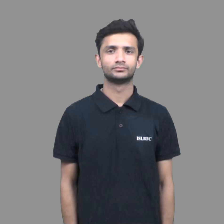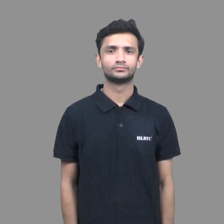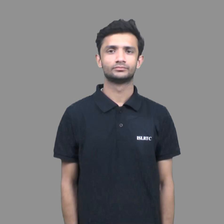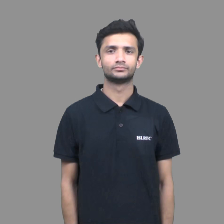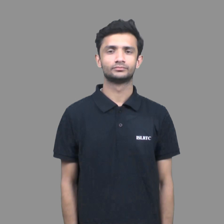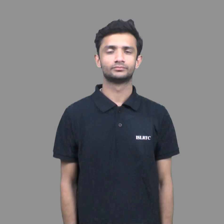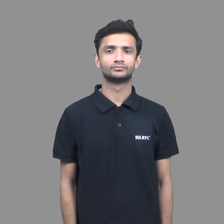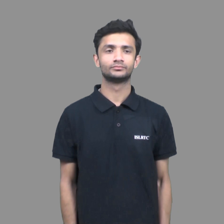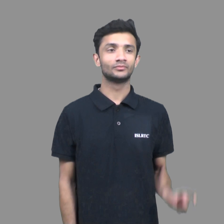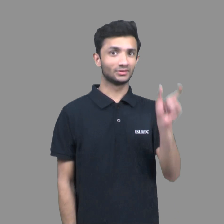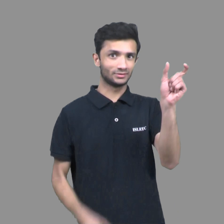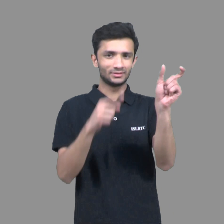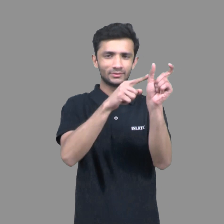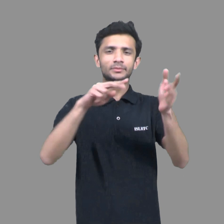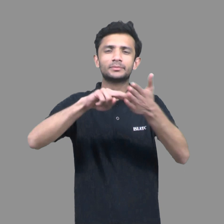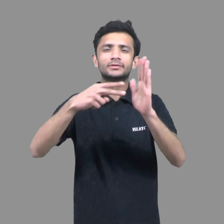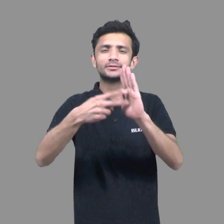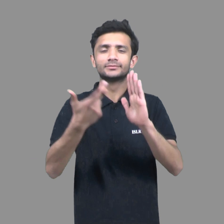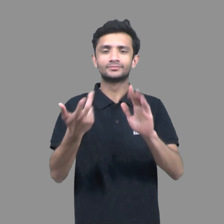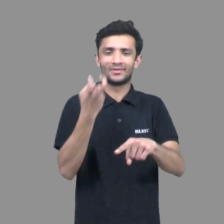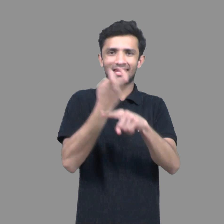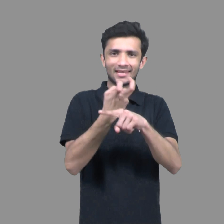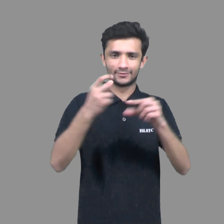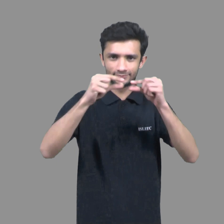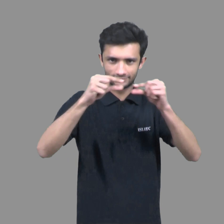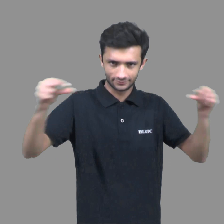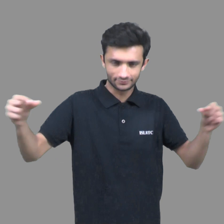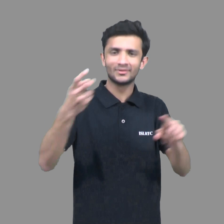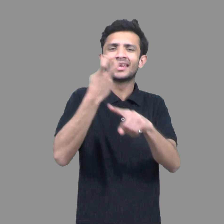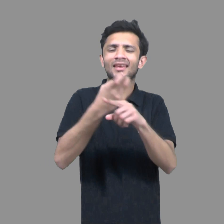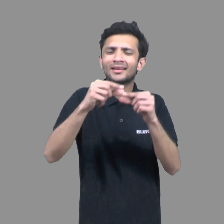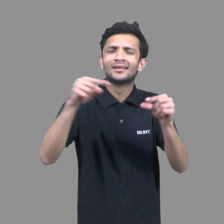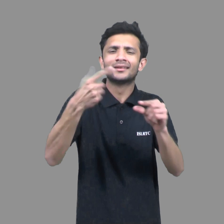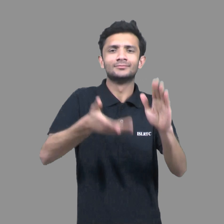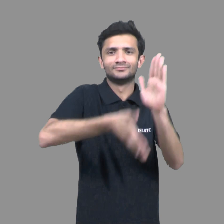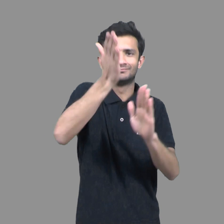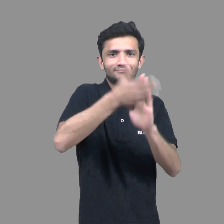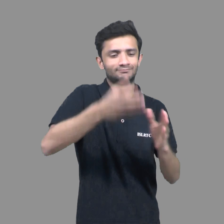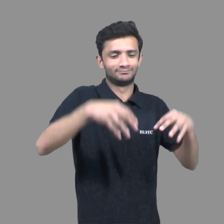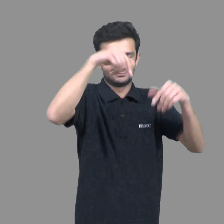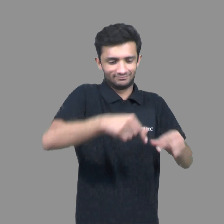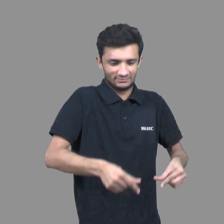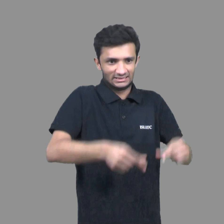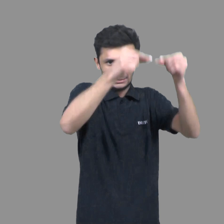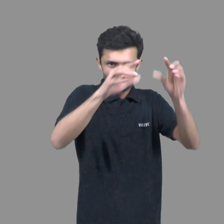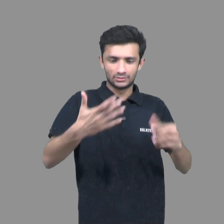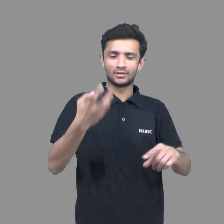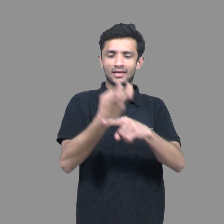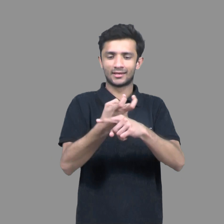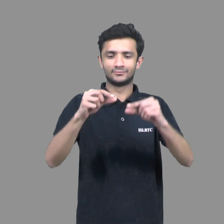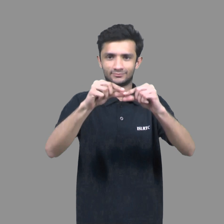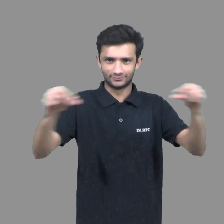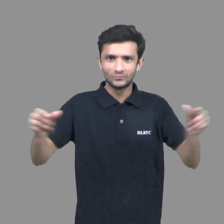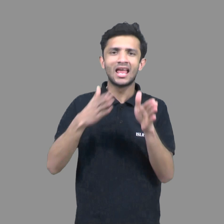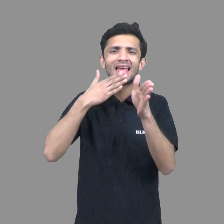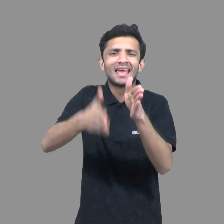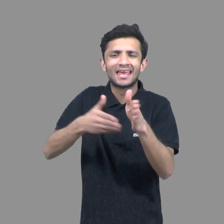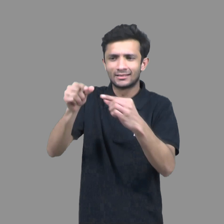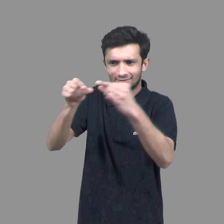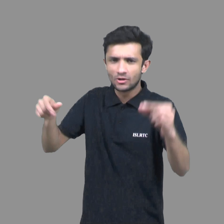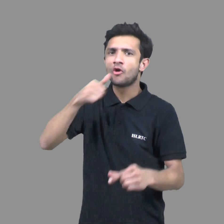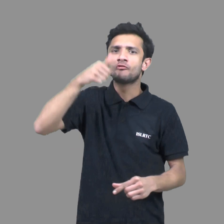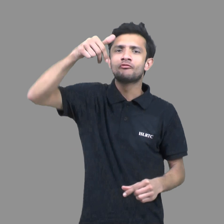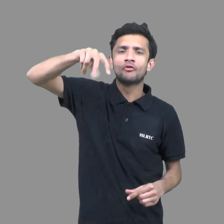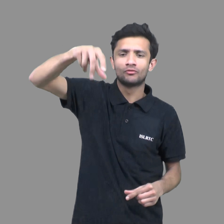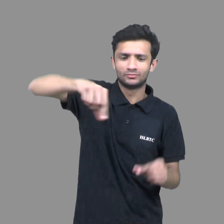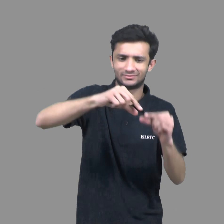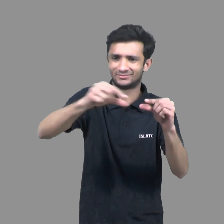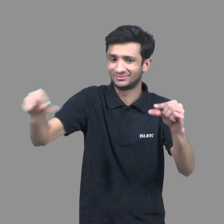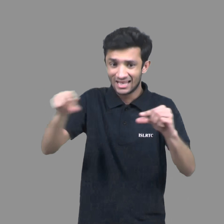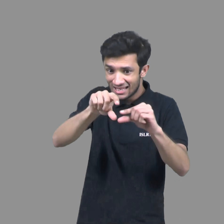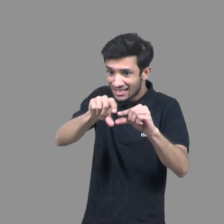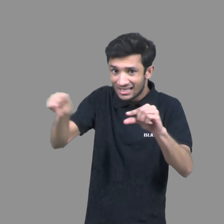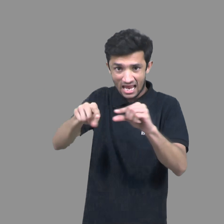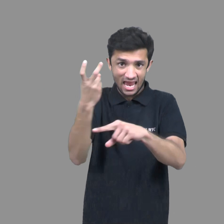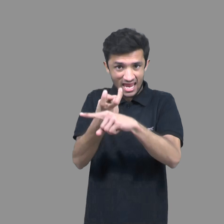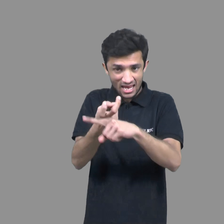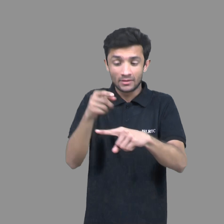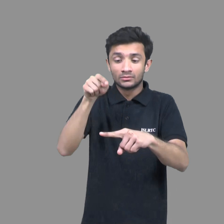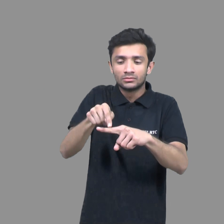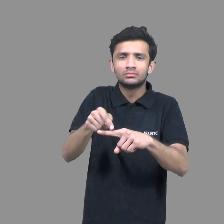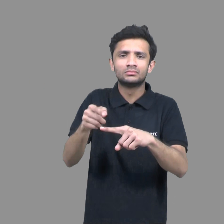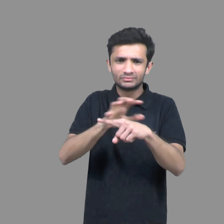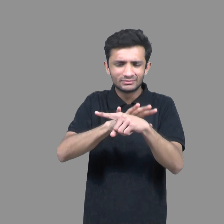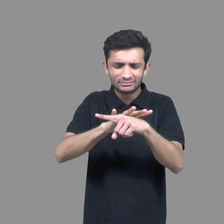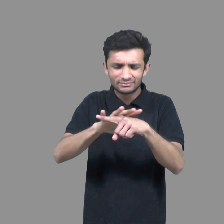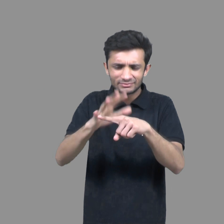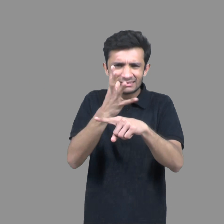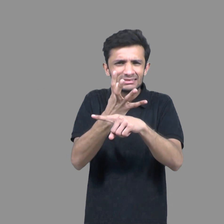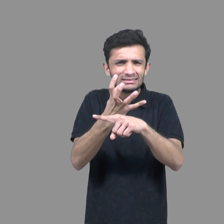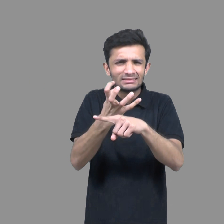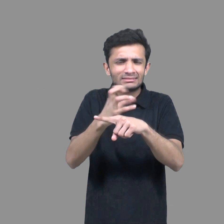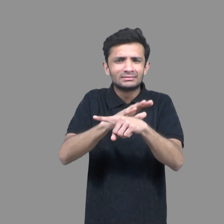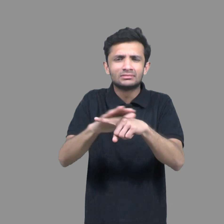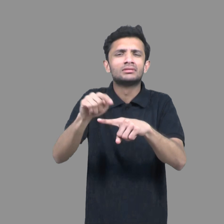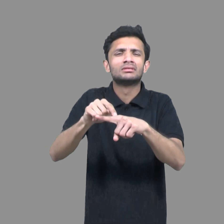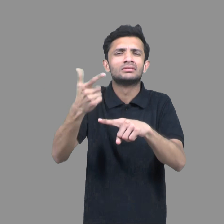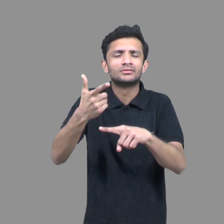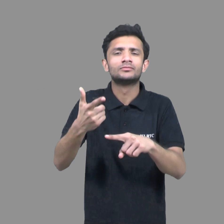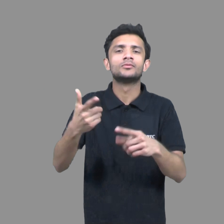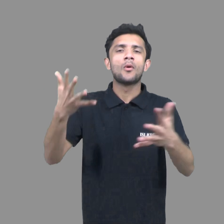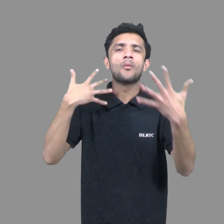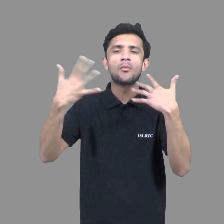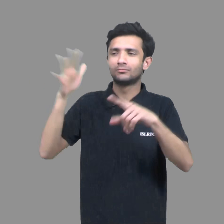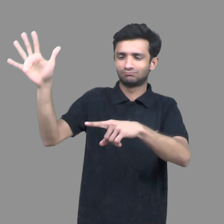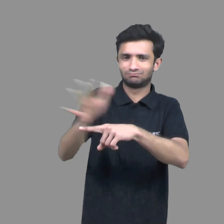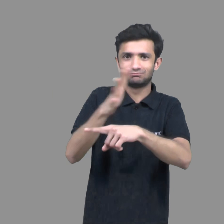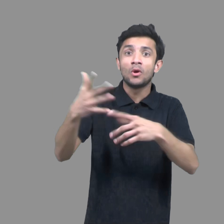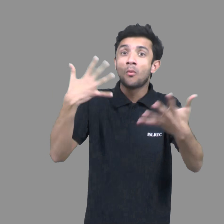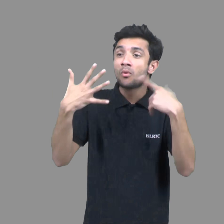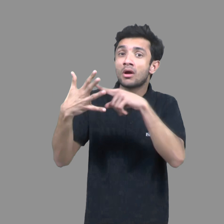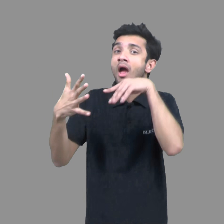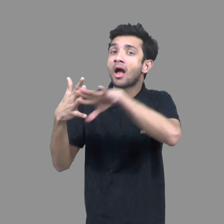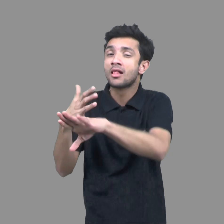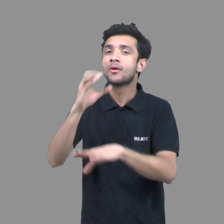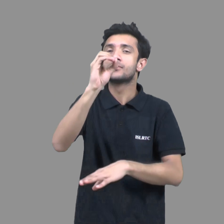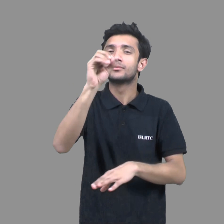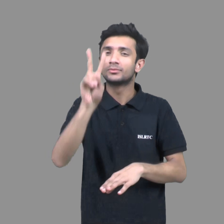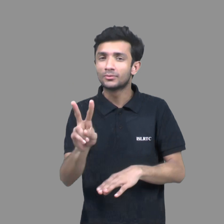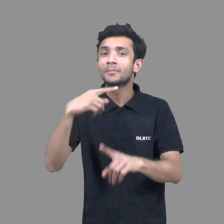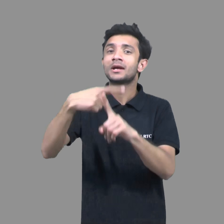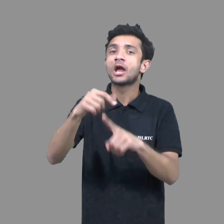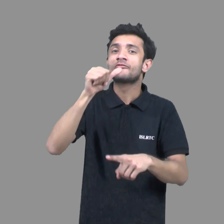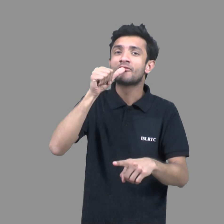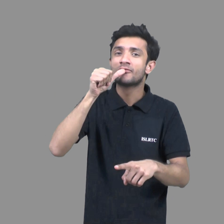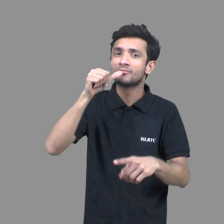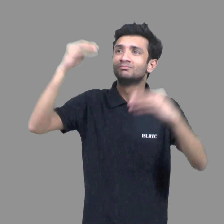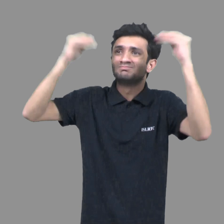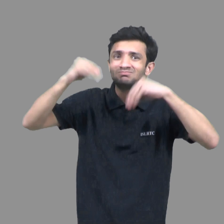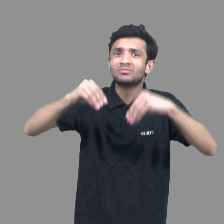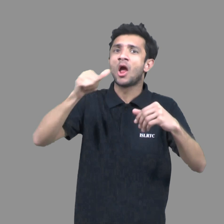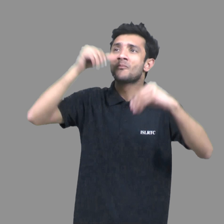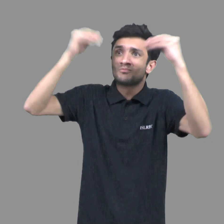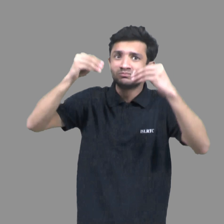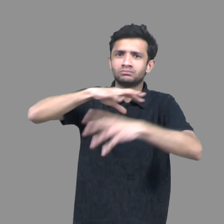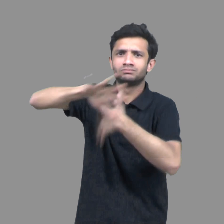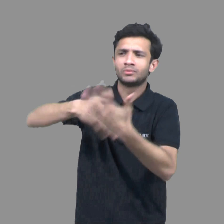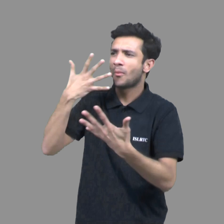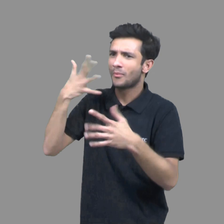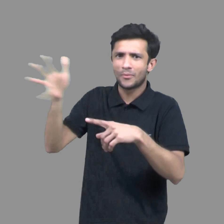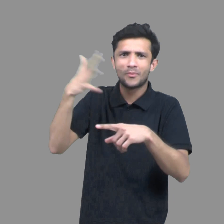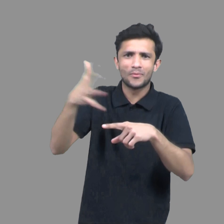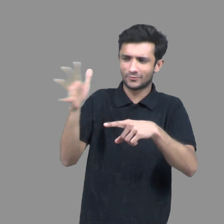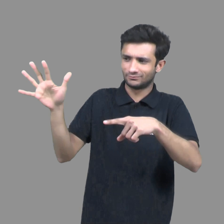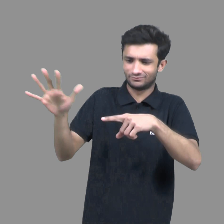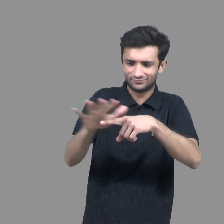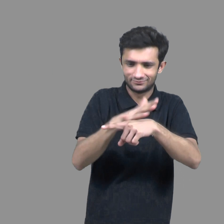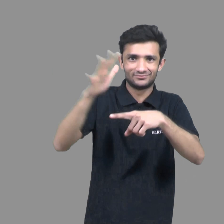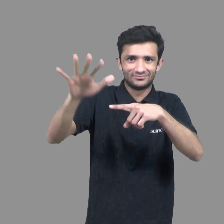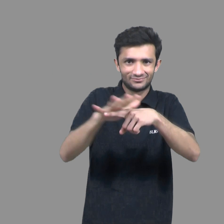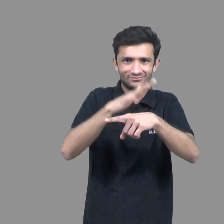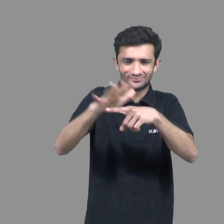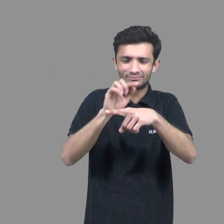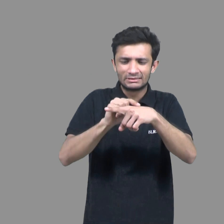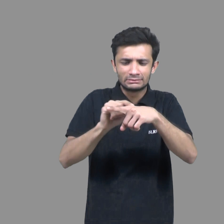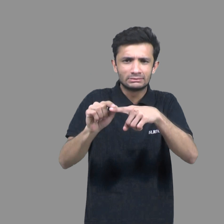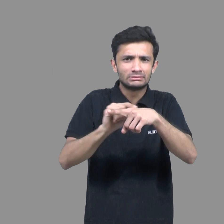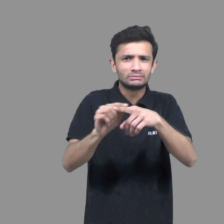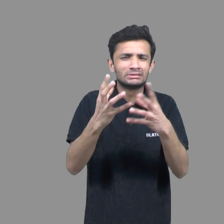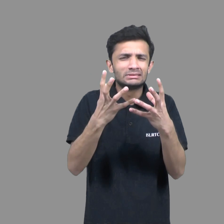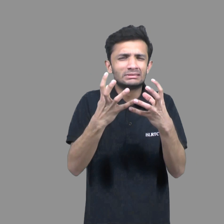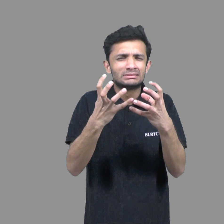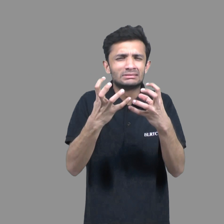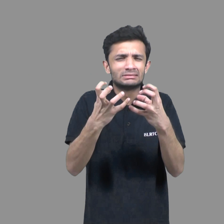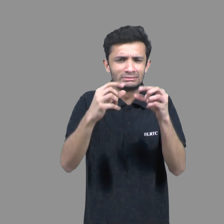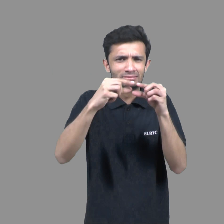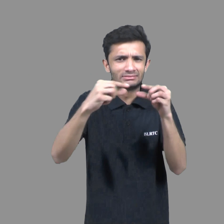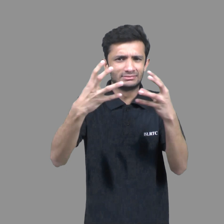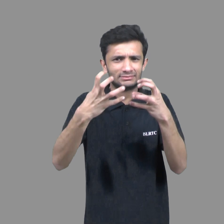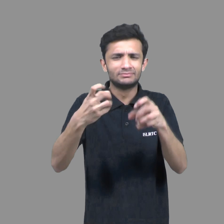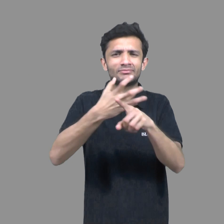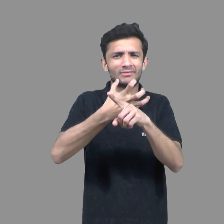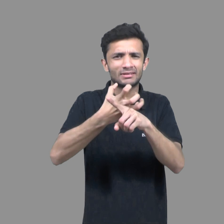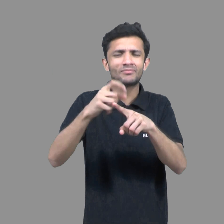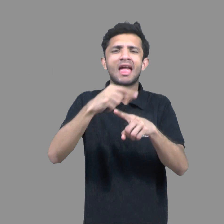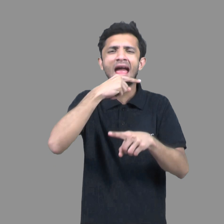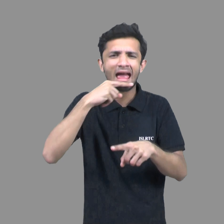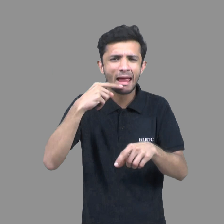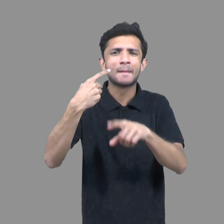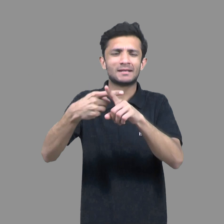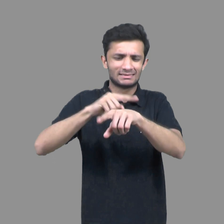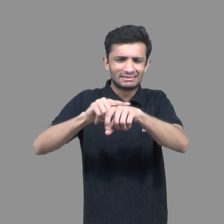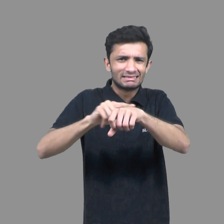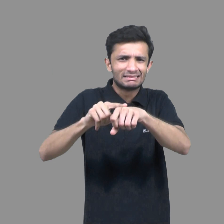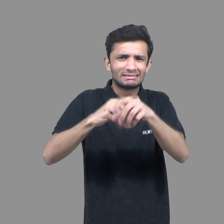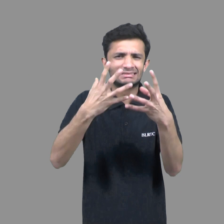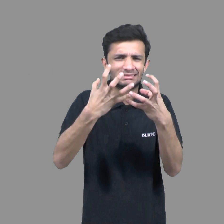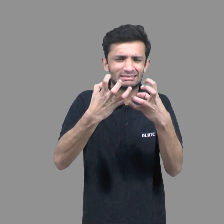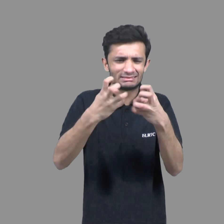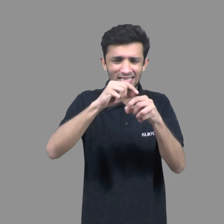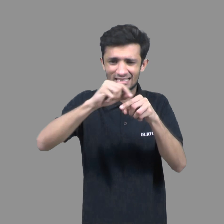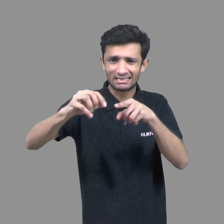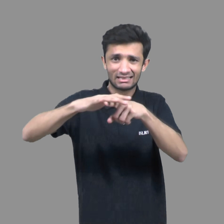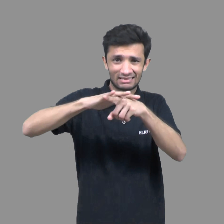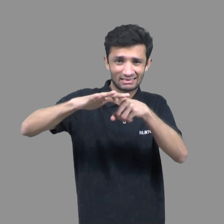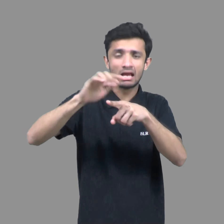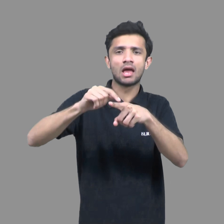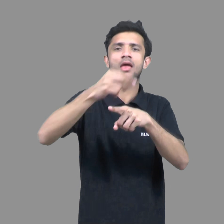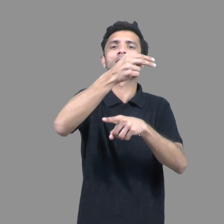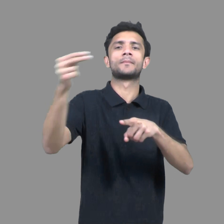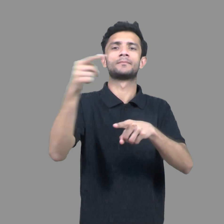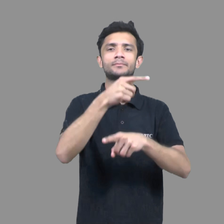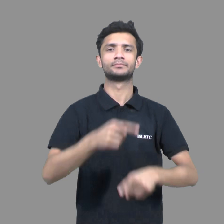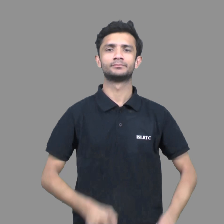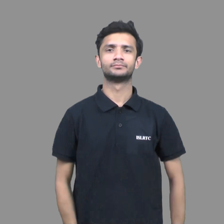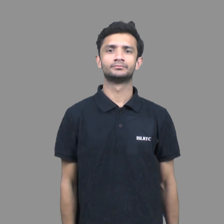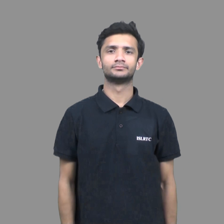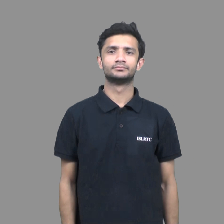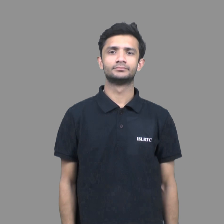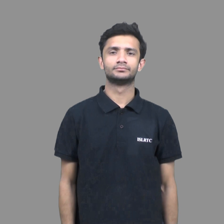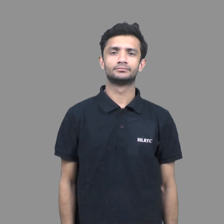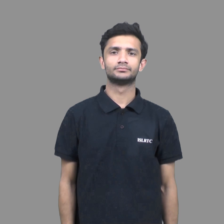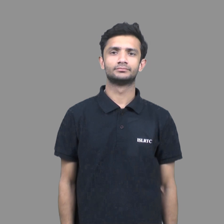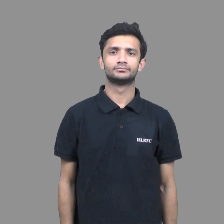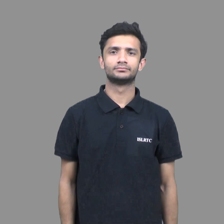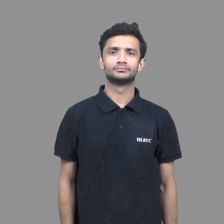Rust